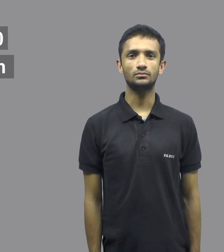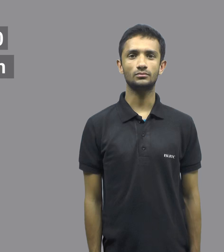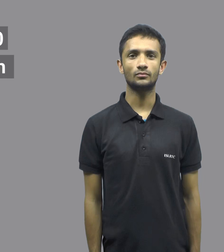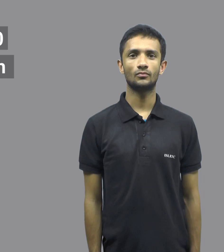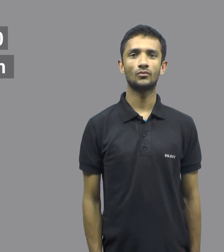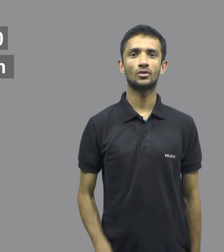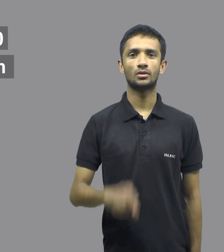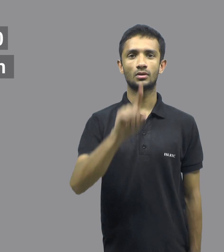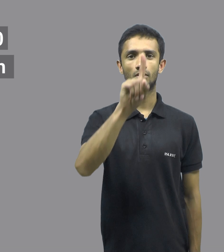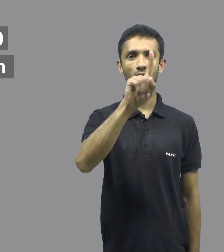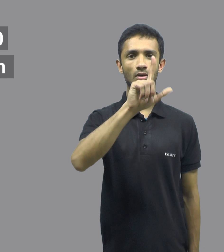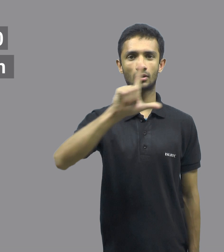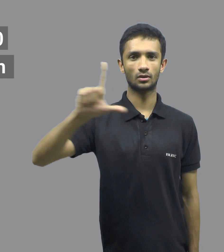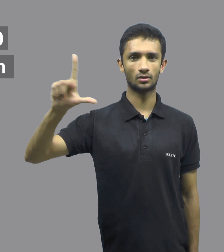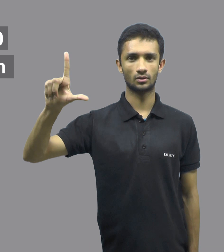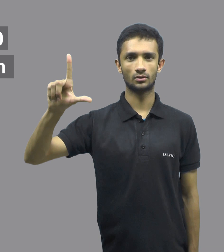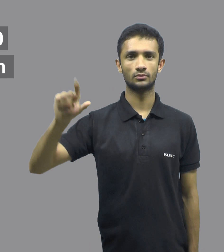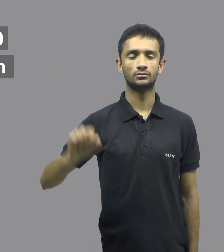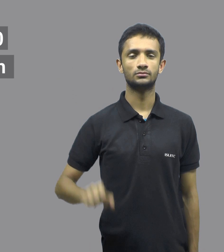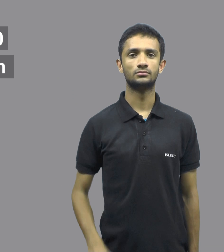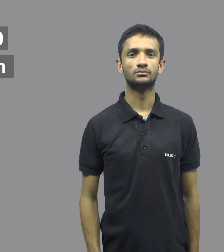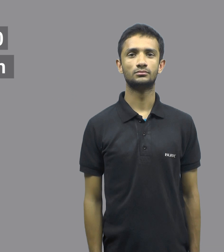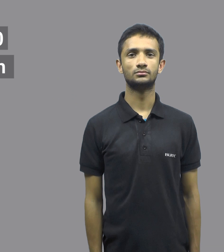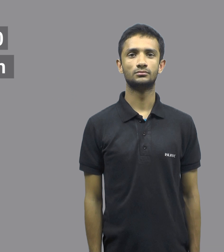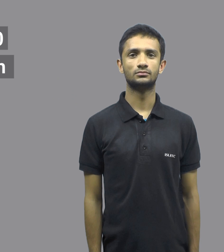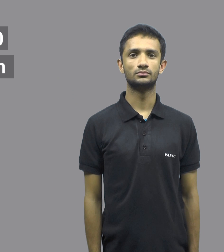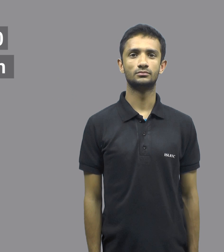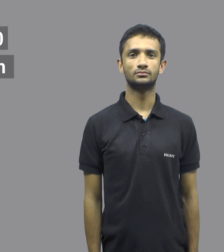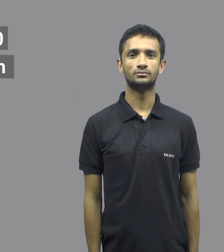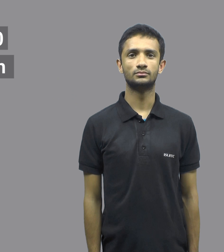100000 One Lakh